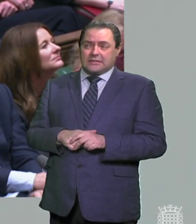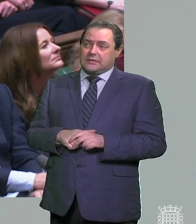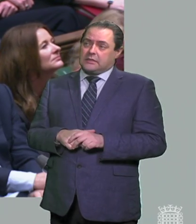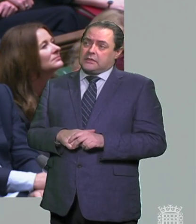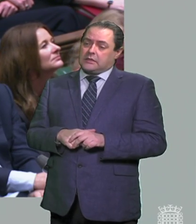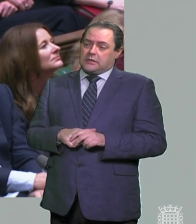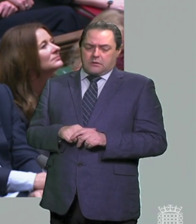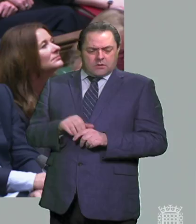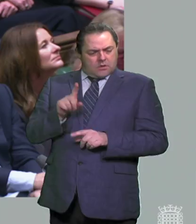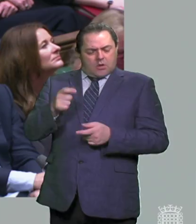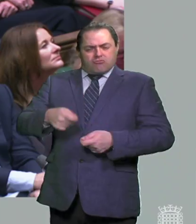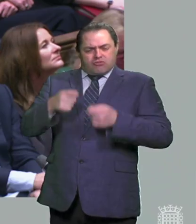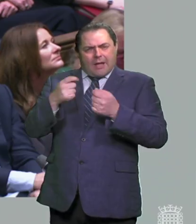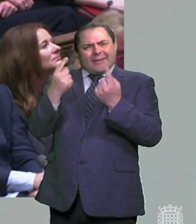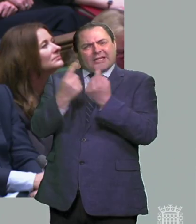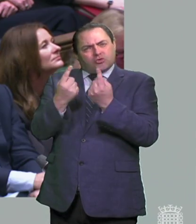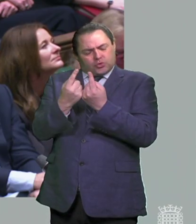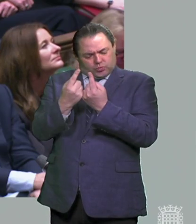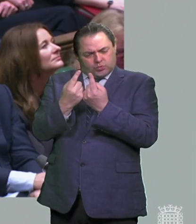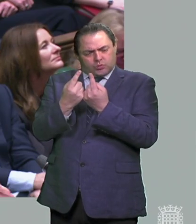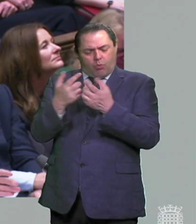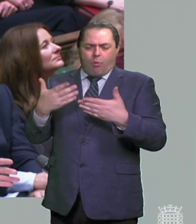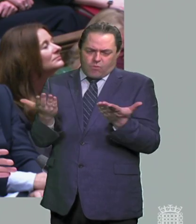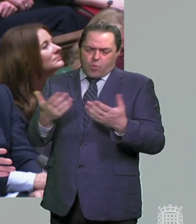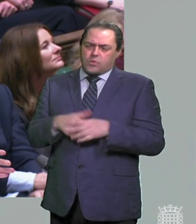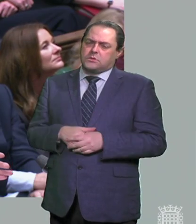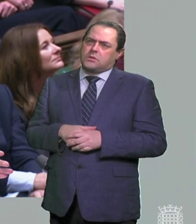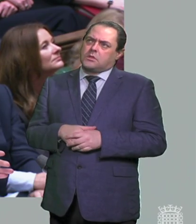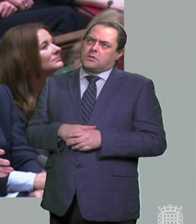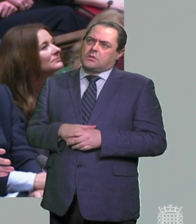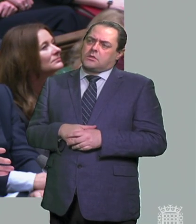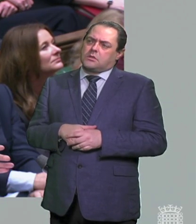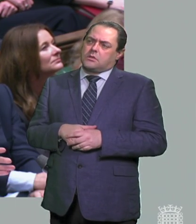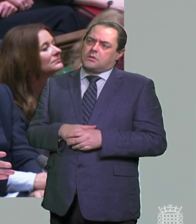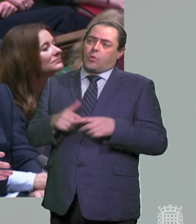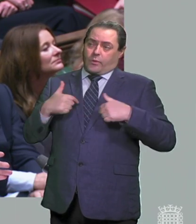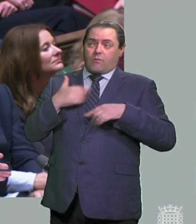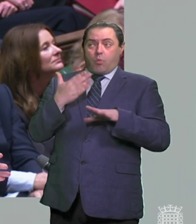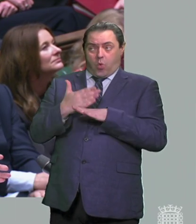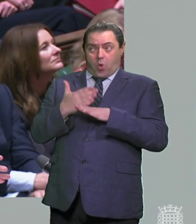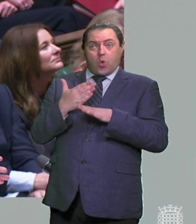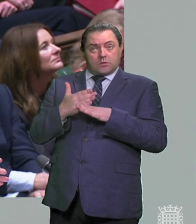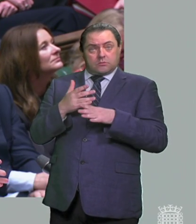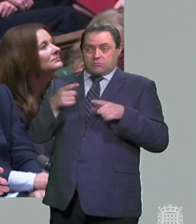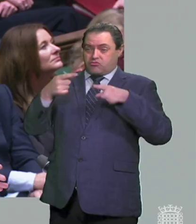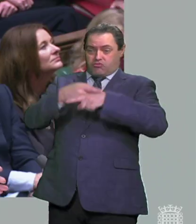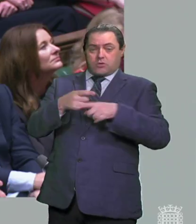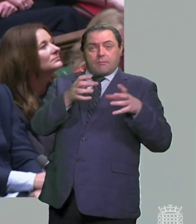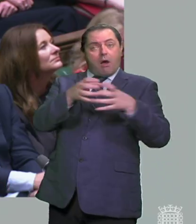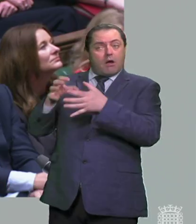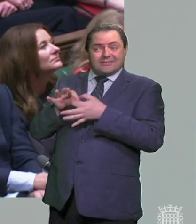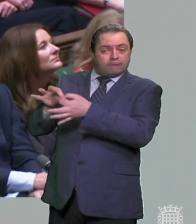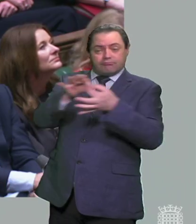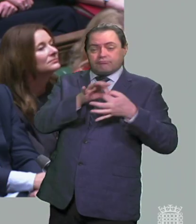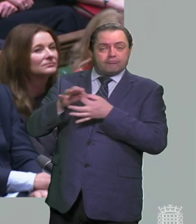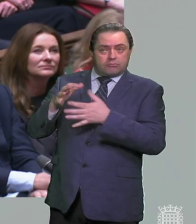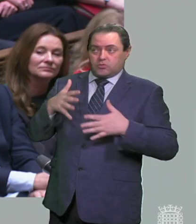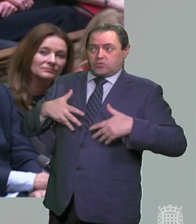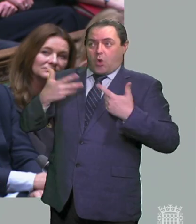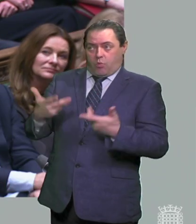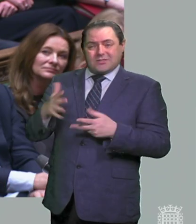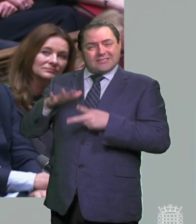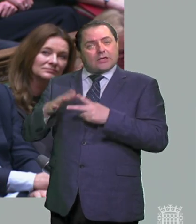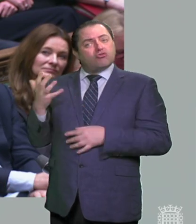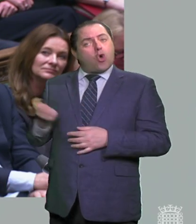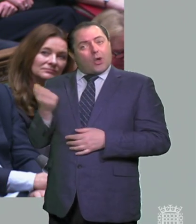The honourable Lady raises this issue, and of course we have worked on a cross-party basis to curb the limits on second earnings.